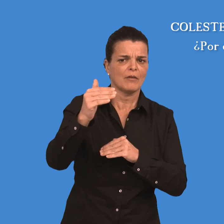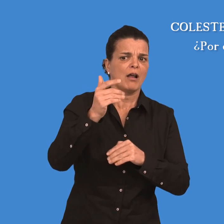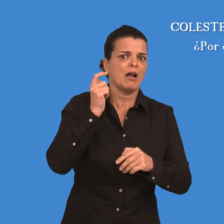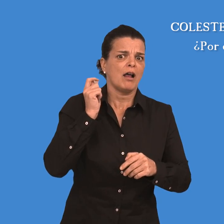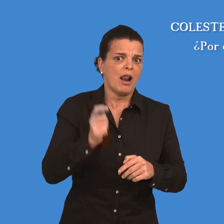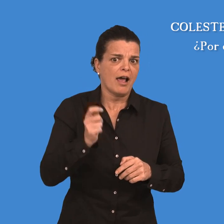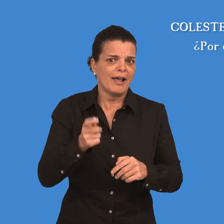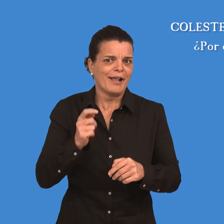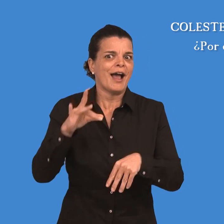frecuente